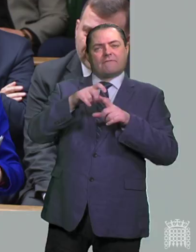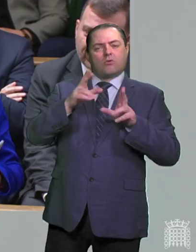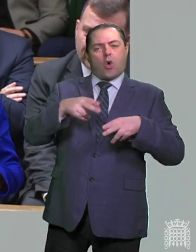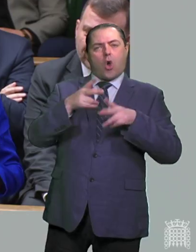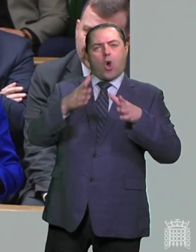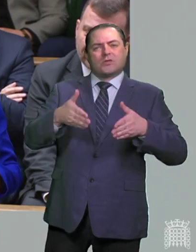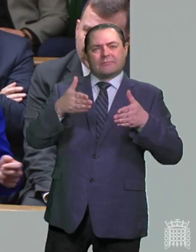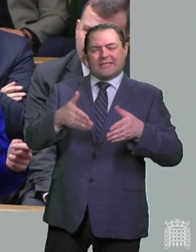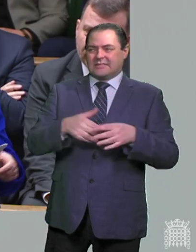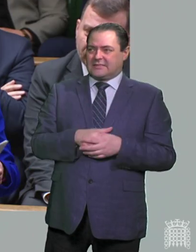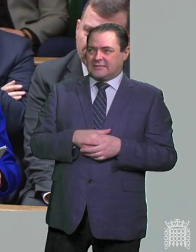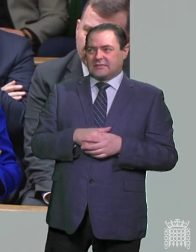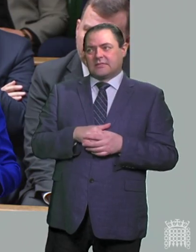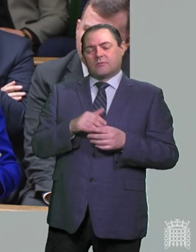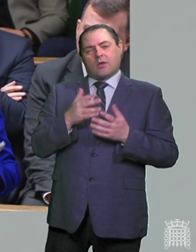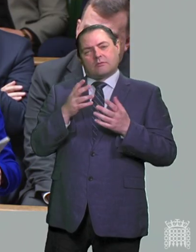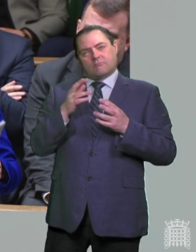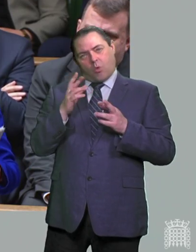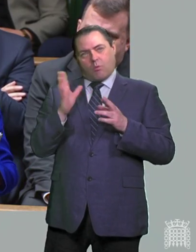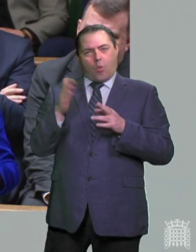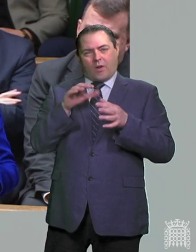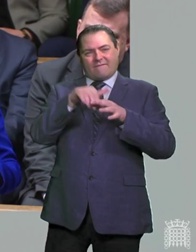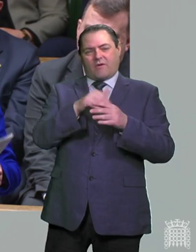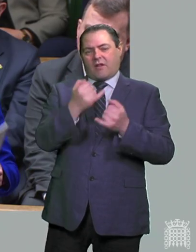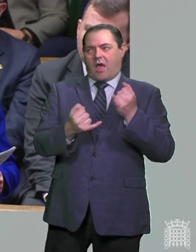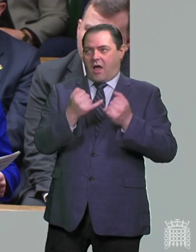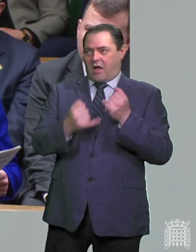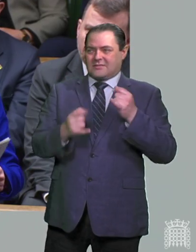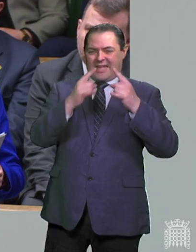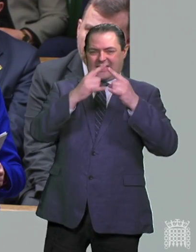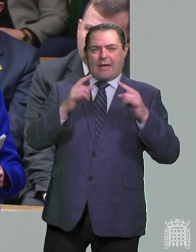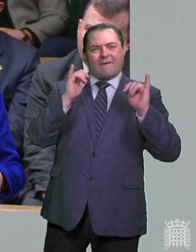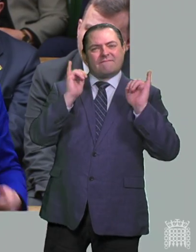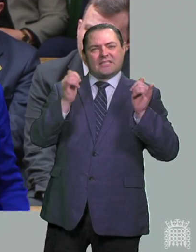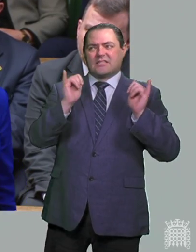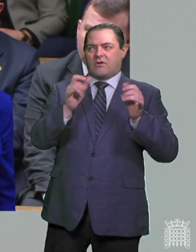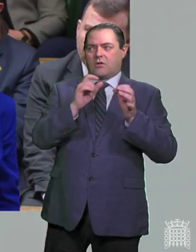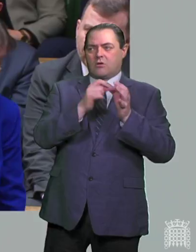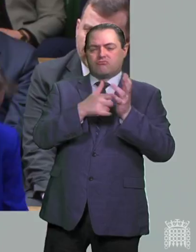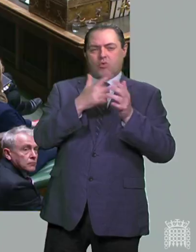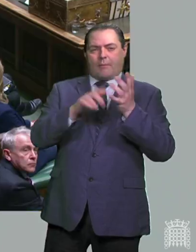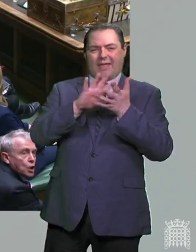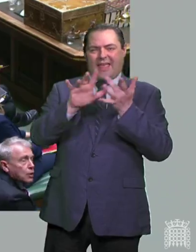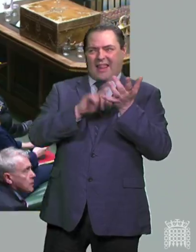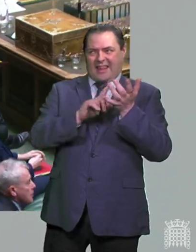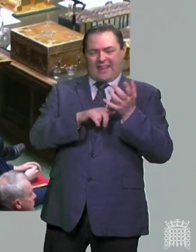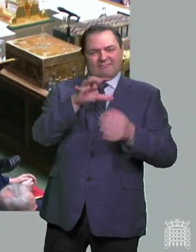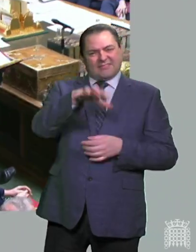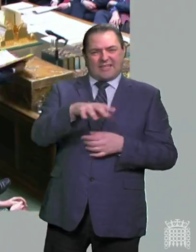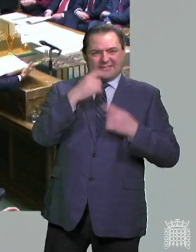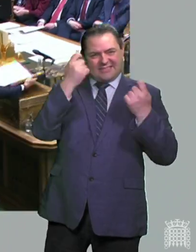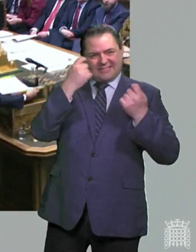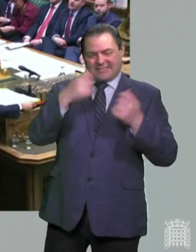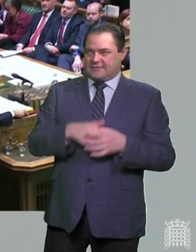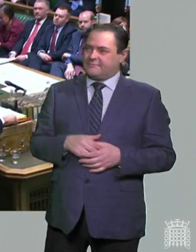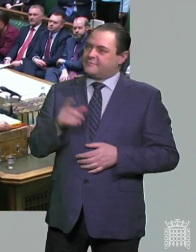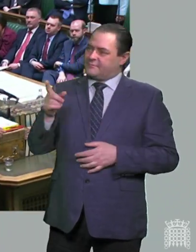Will my right honourable Friend wish everyone taking part in his final adventure, a camping festival at Broomhill Estate, great success?